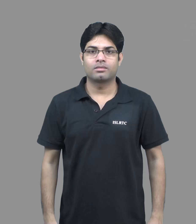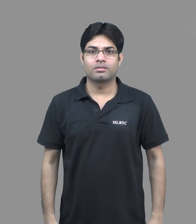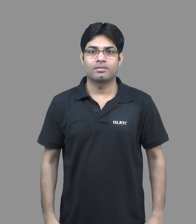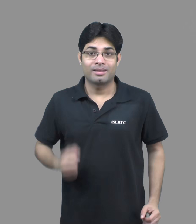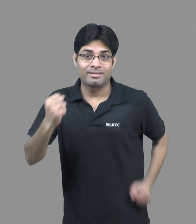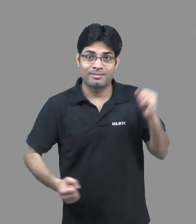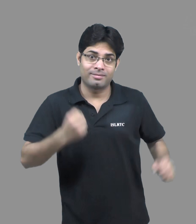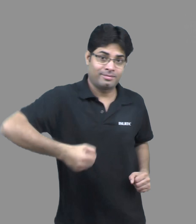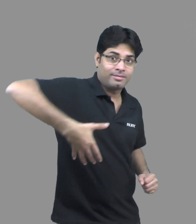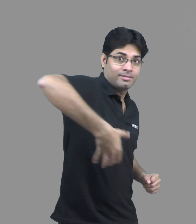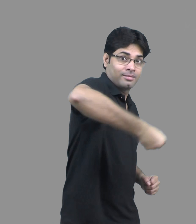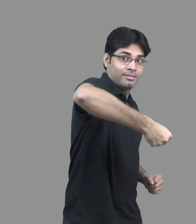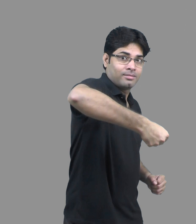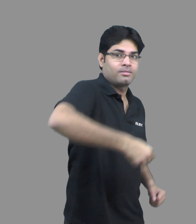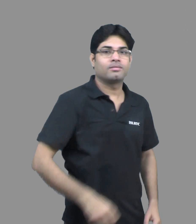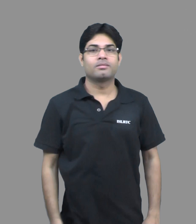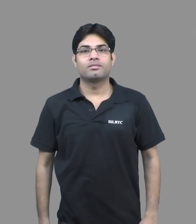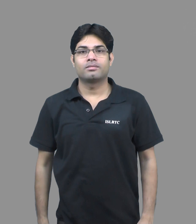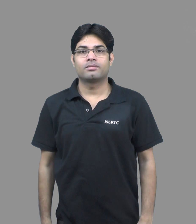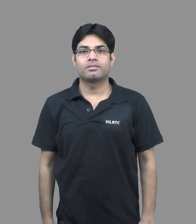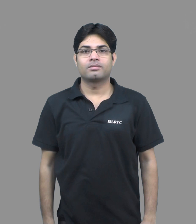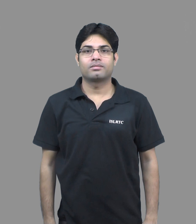Relay Race